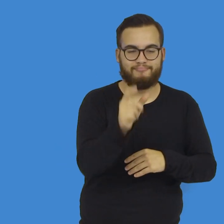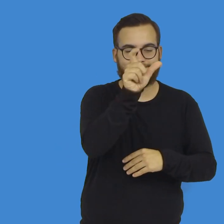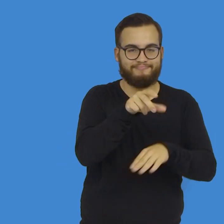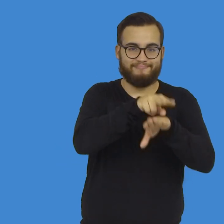persona